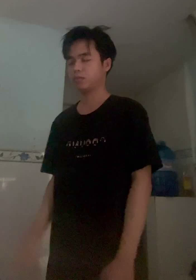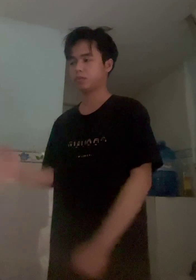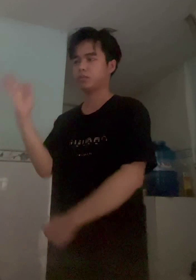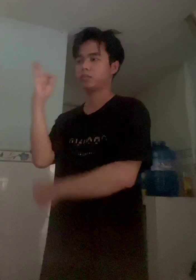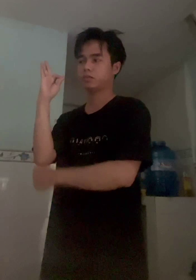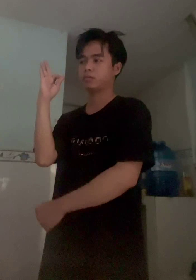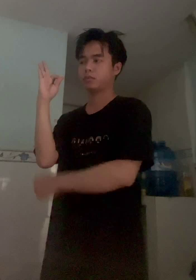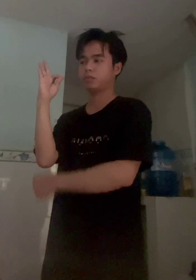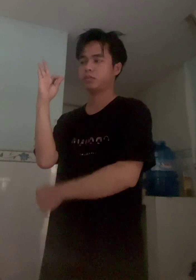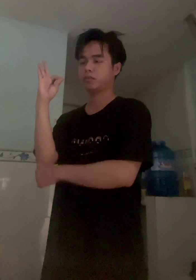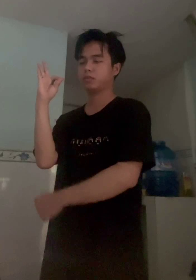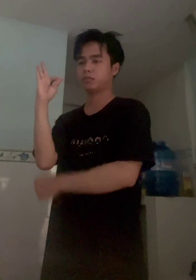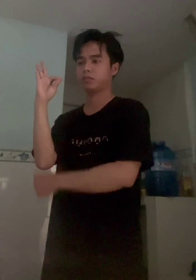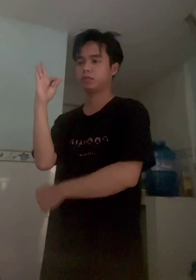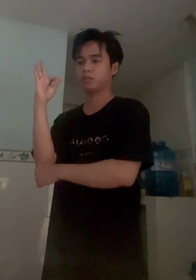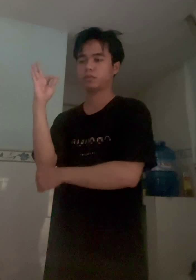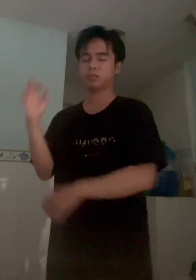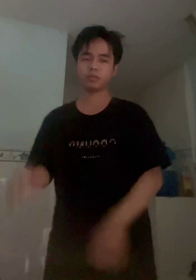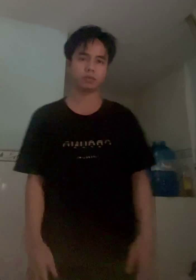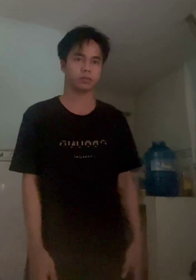buoi trua